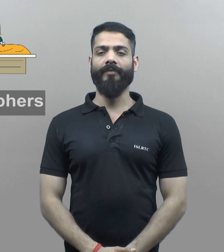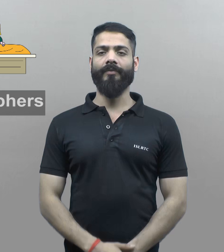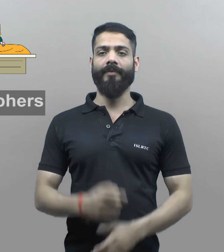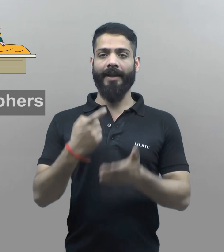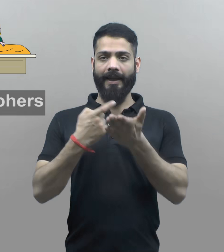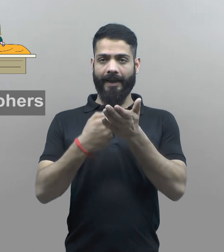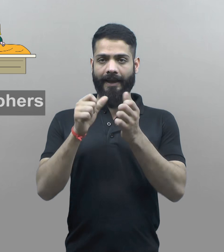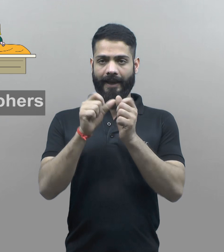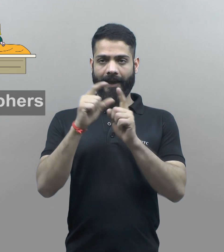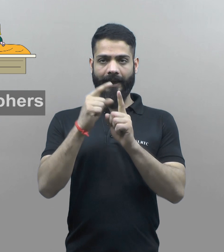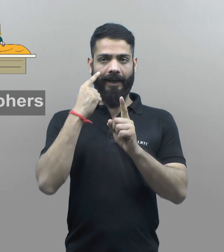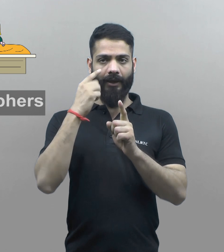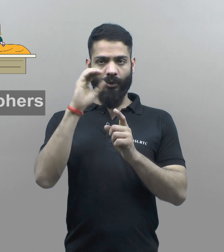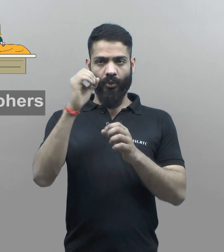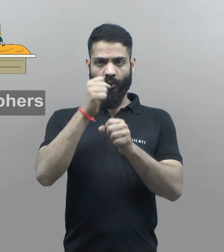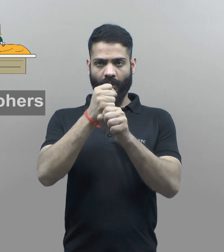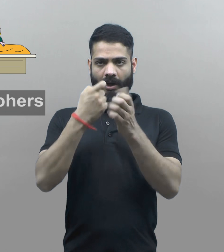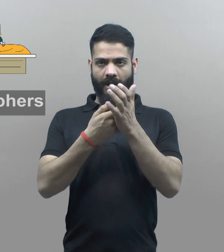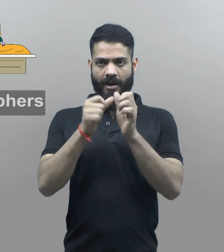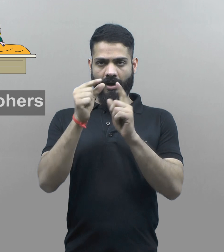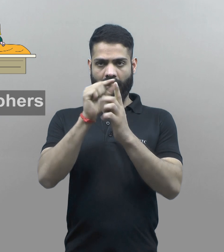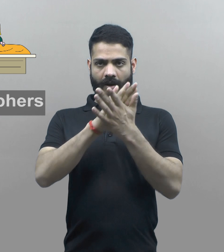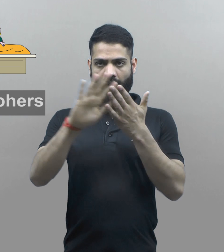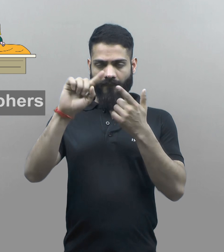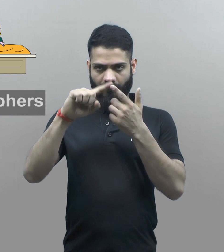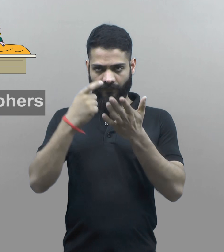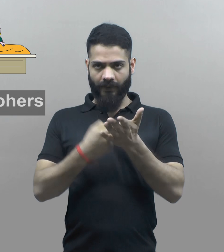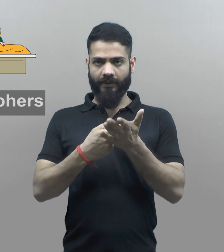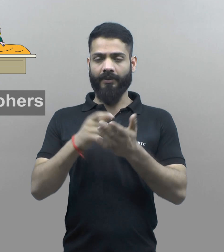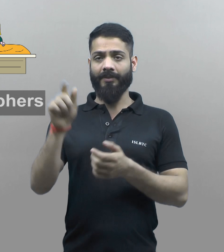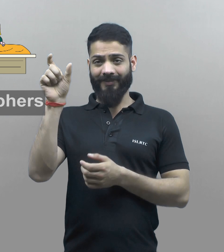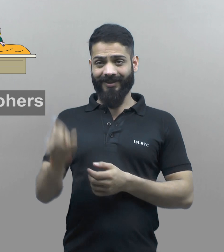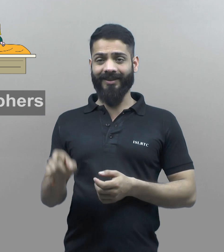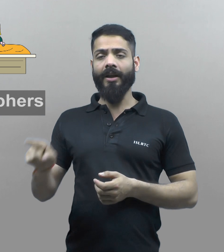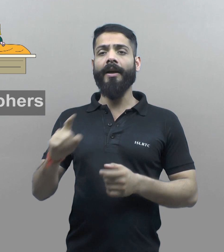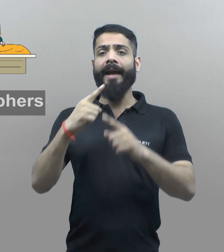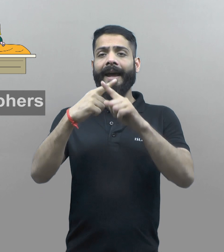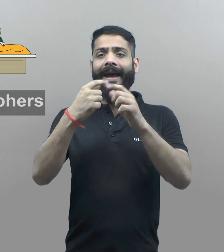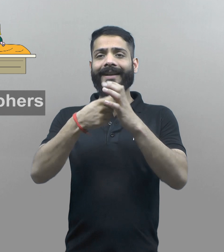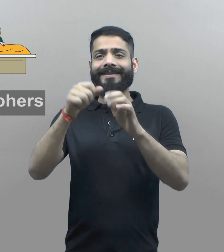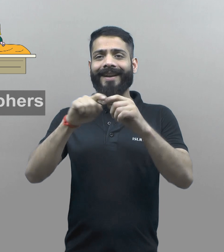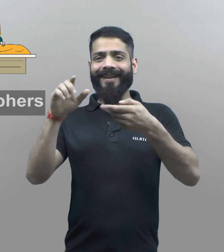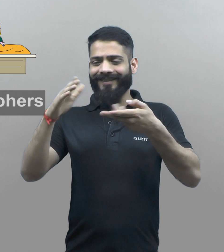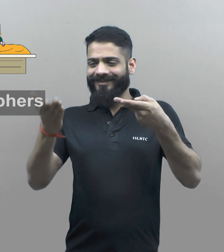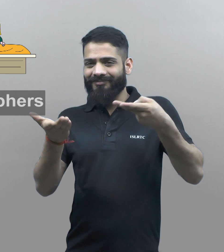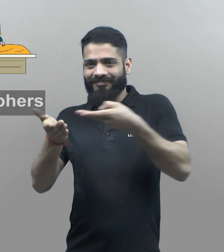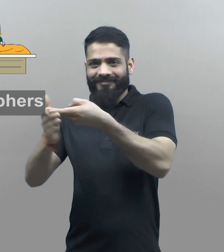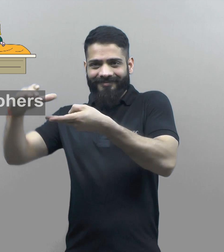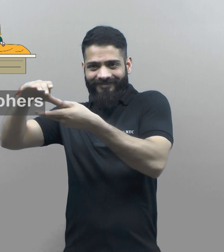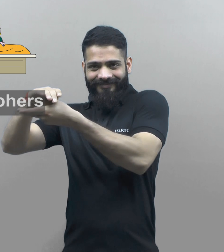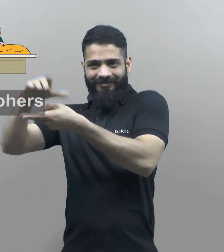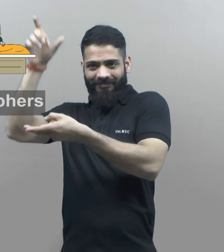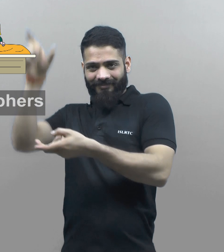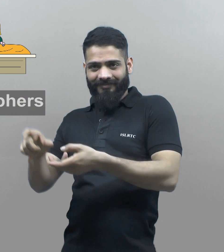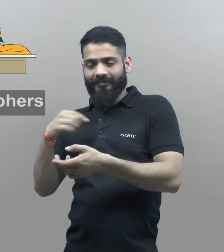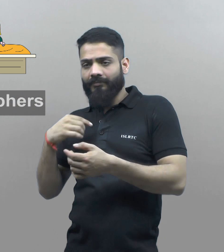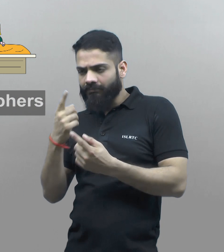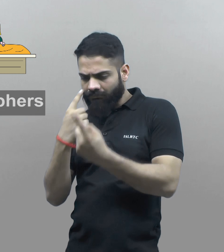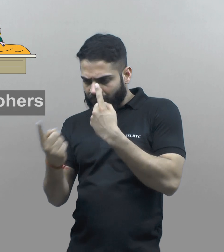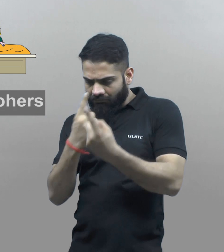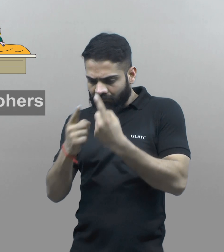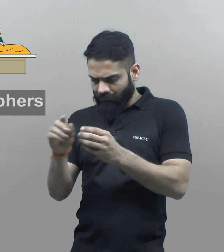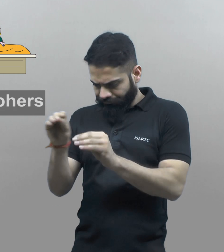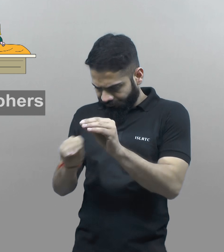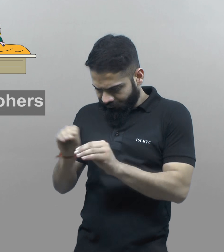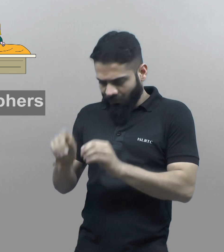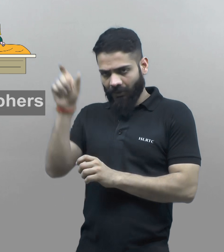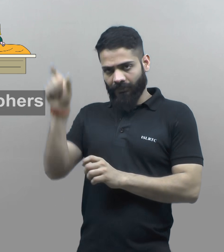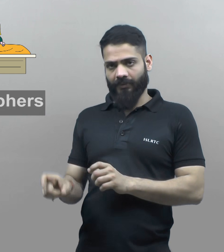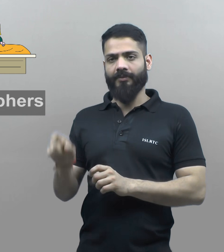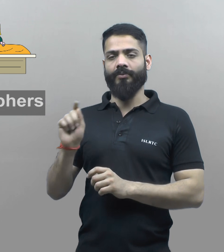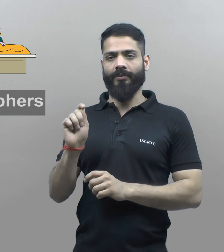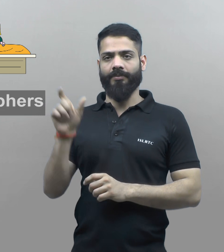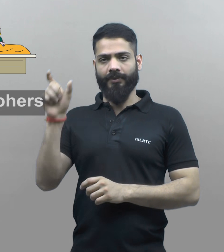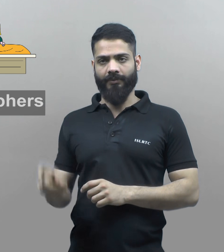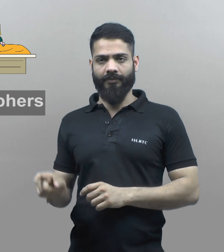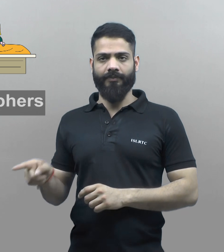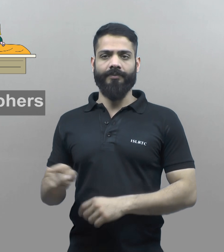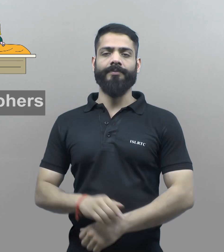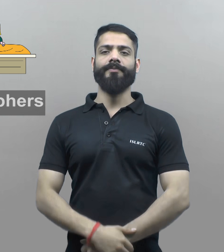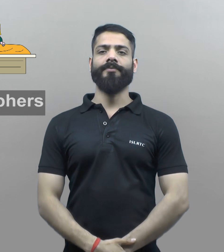Radiographers